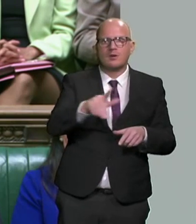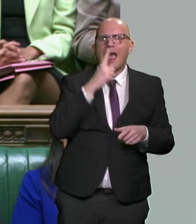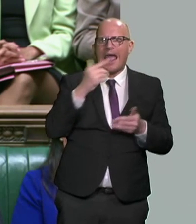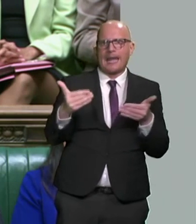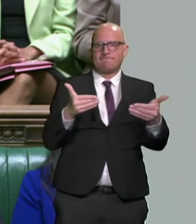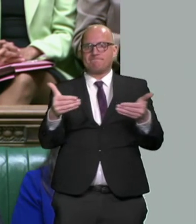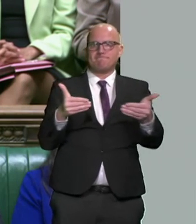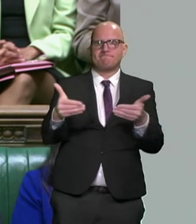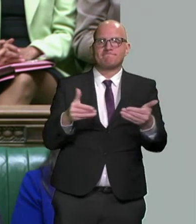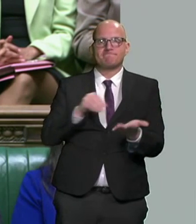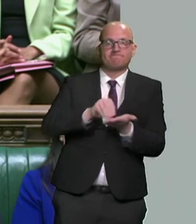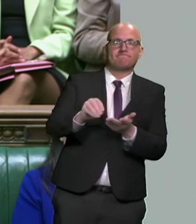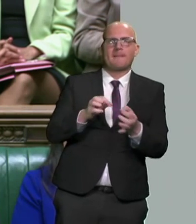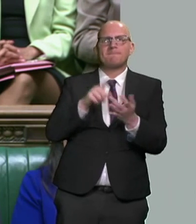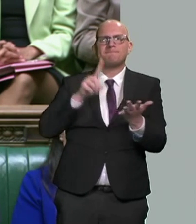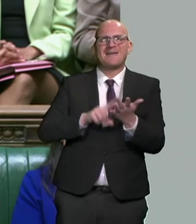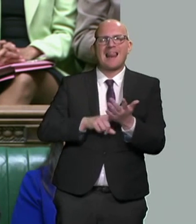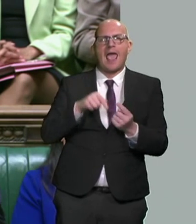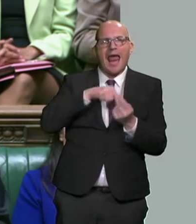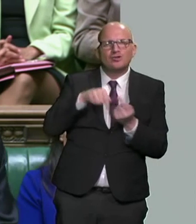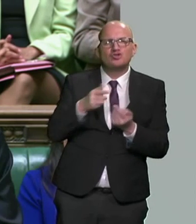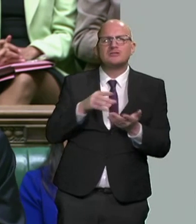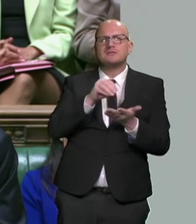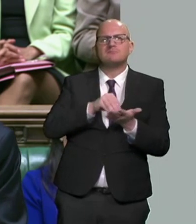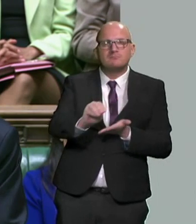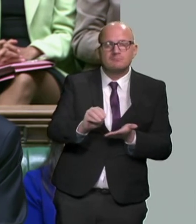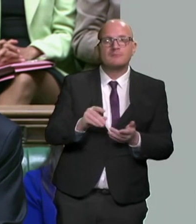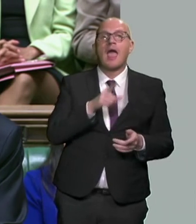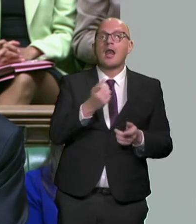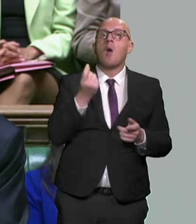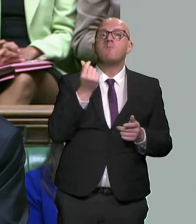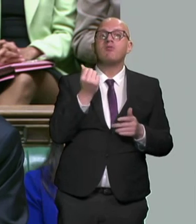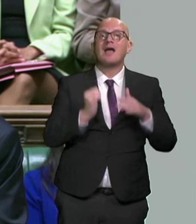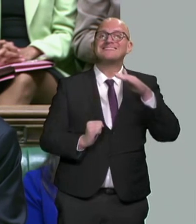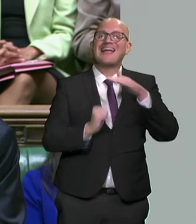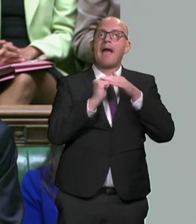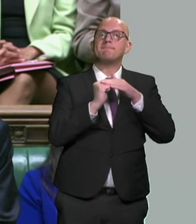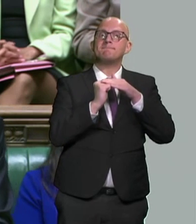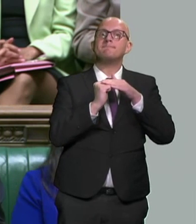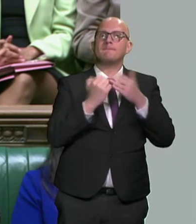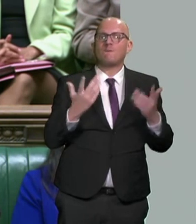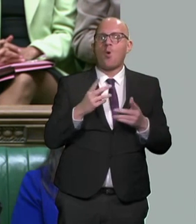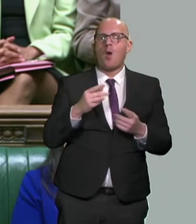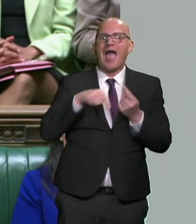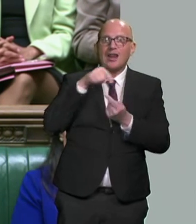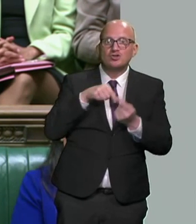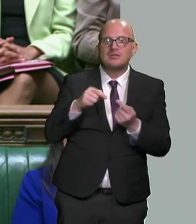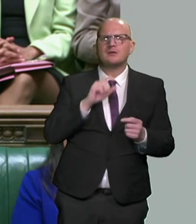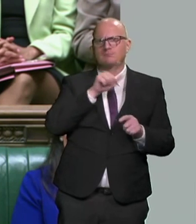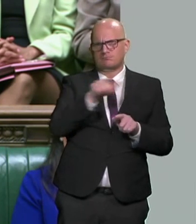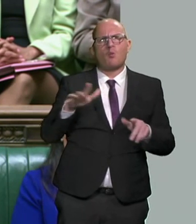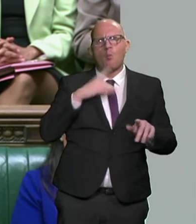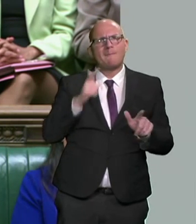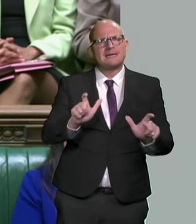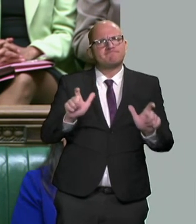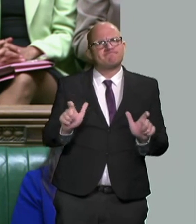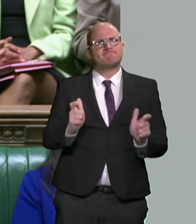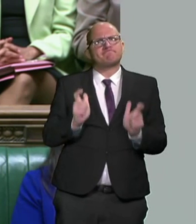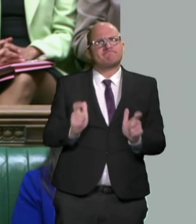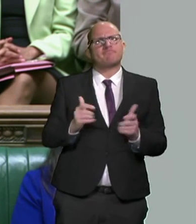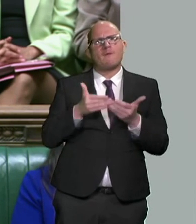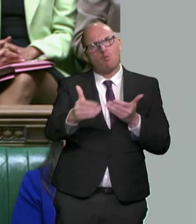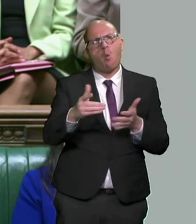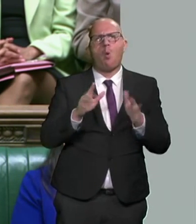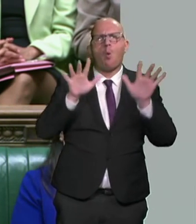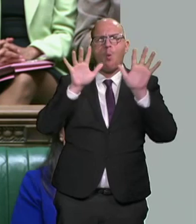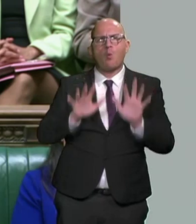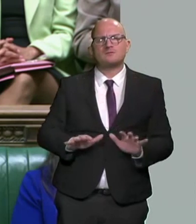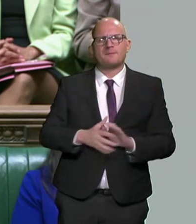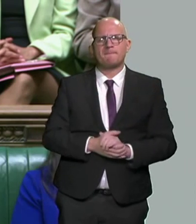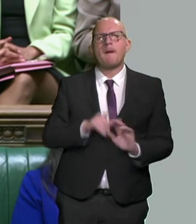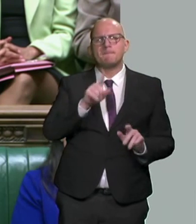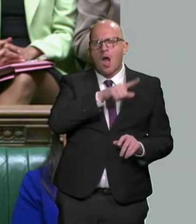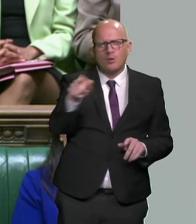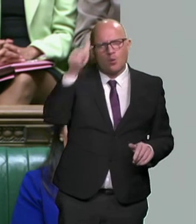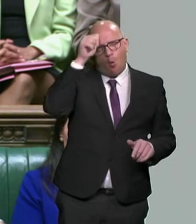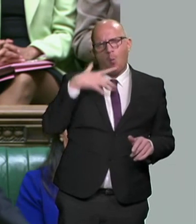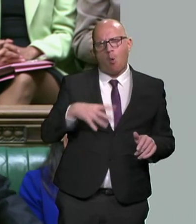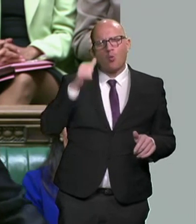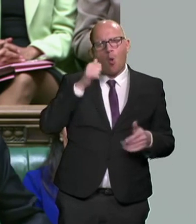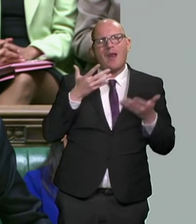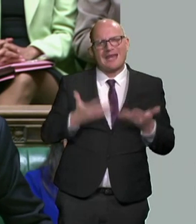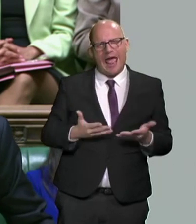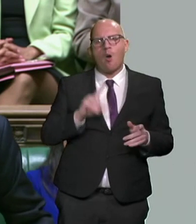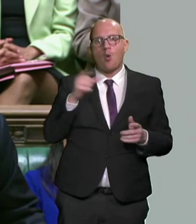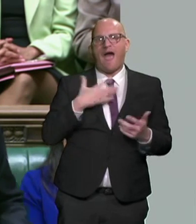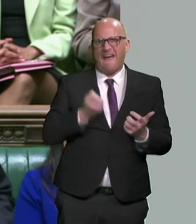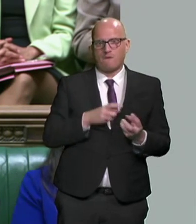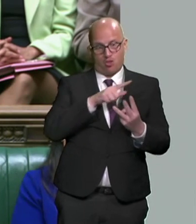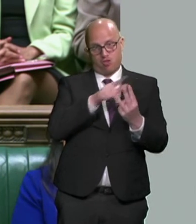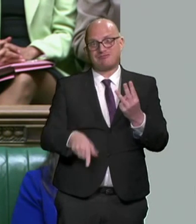People should be reassured that the energy price cap will protect their energy bills between now and the autumn, but I want to help people now, so I am announcing three immediate measures.